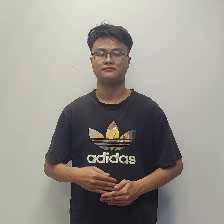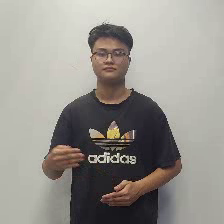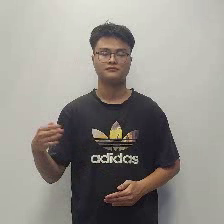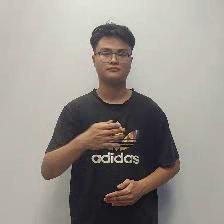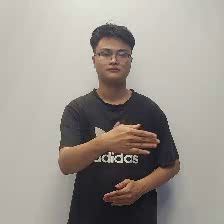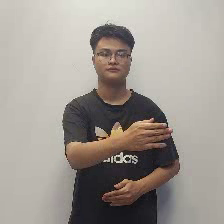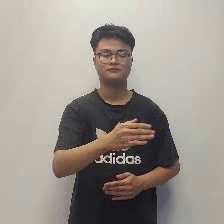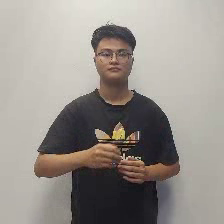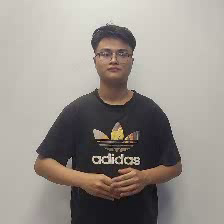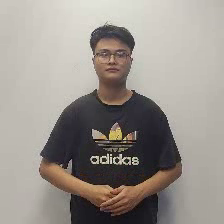Cá